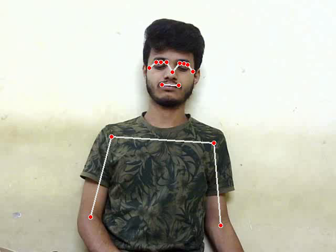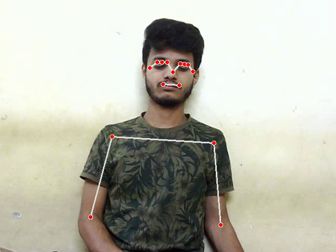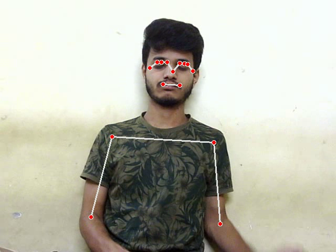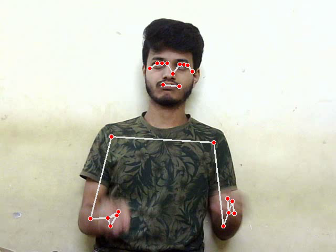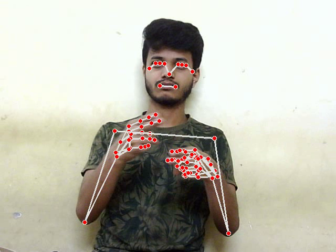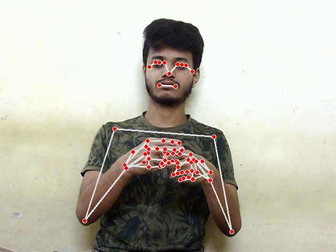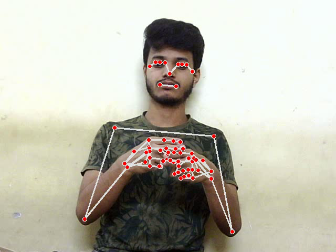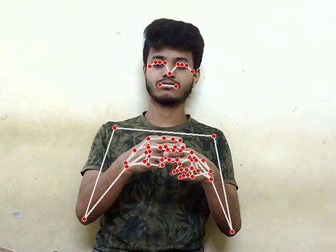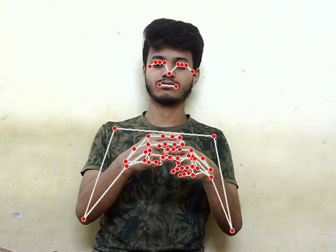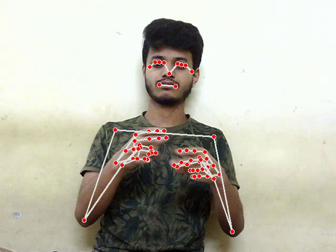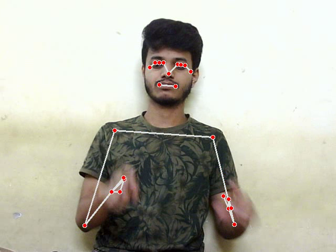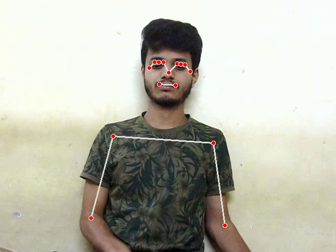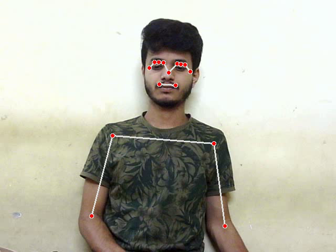name